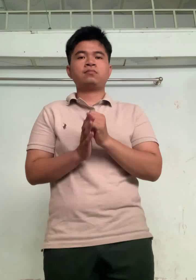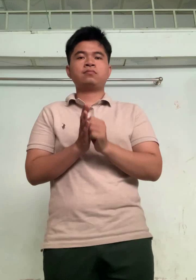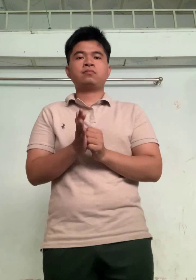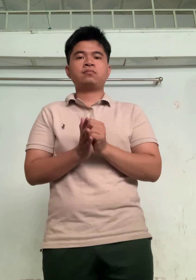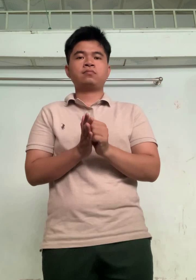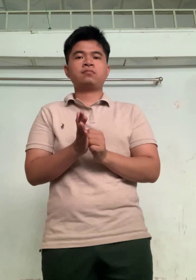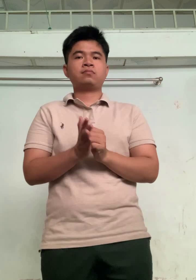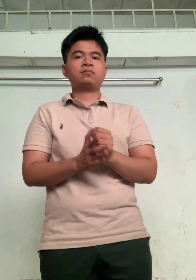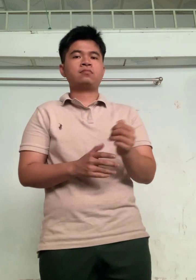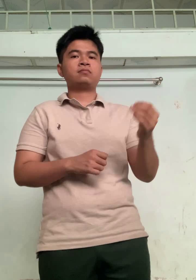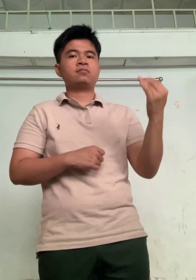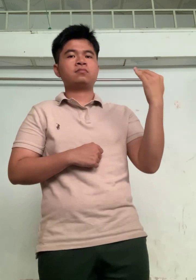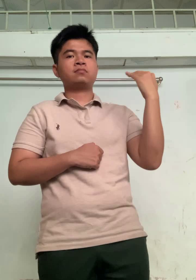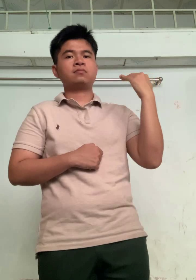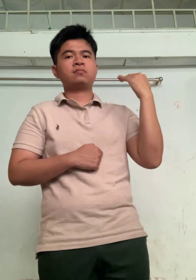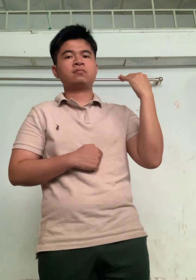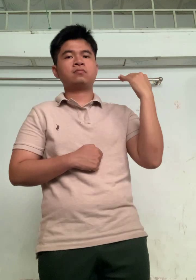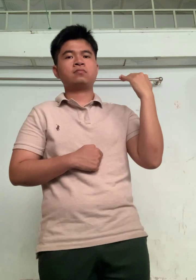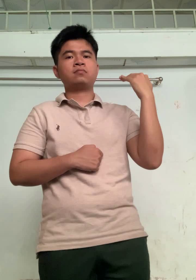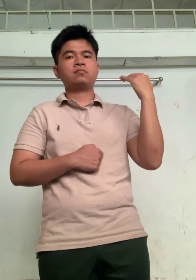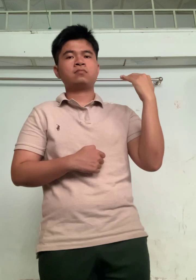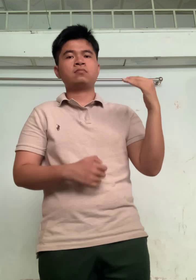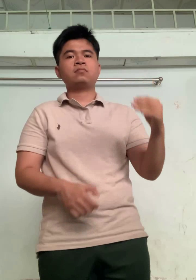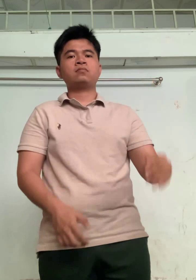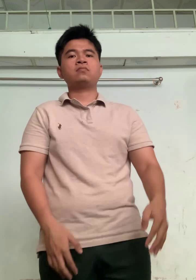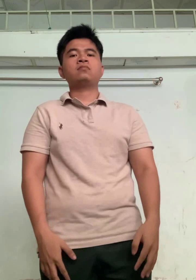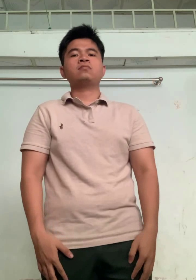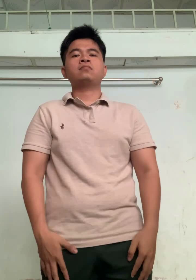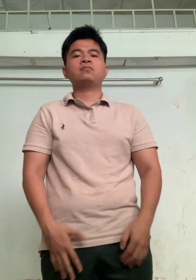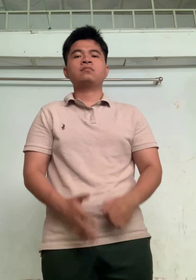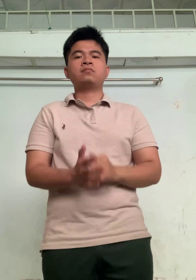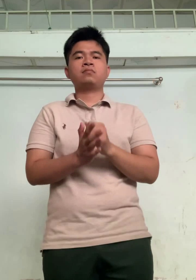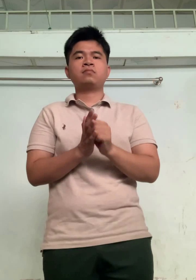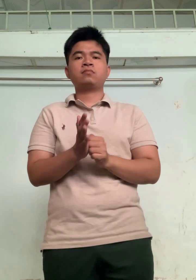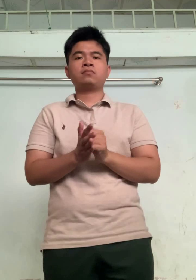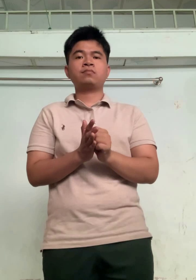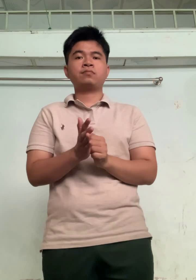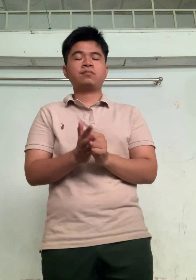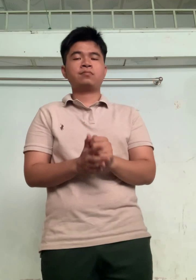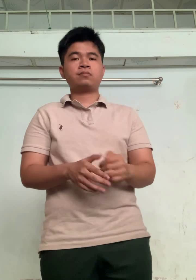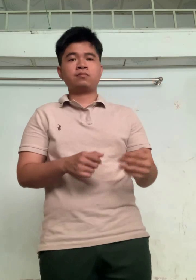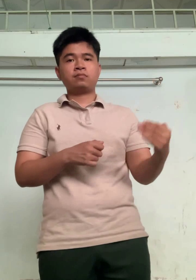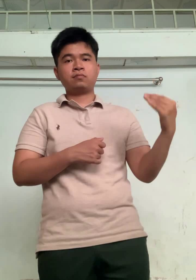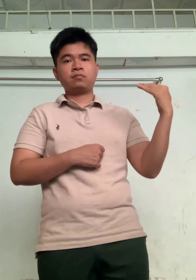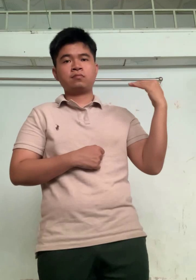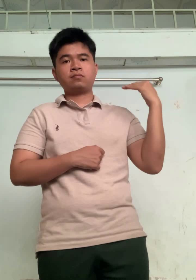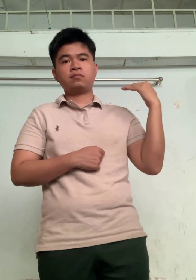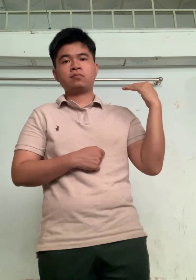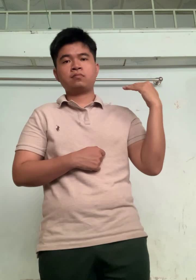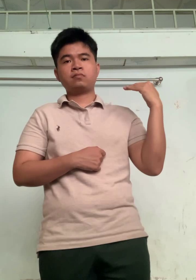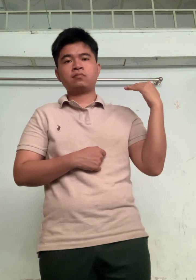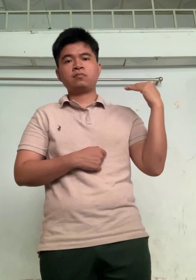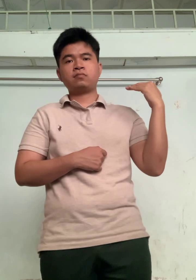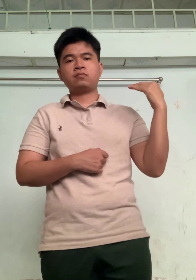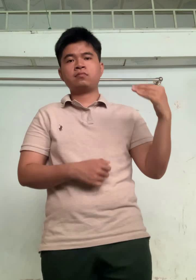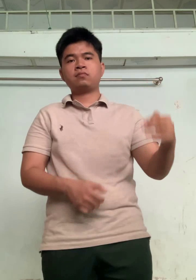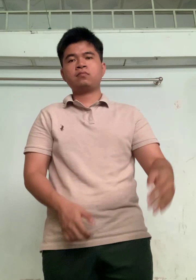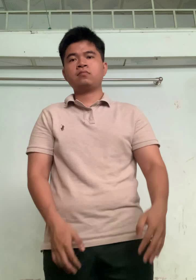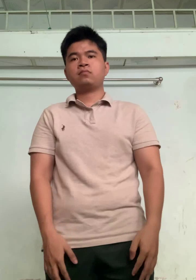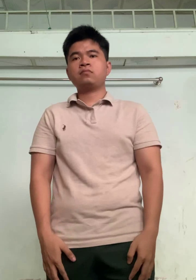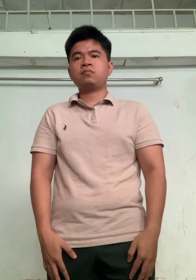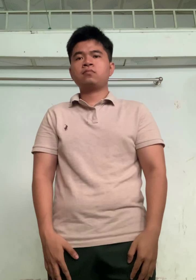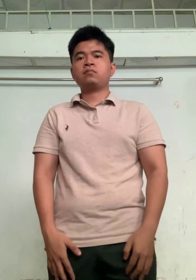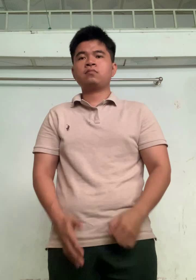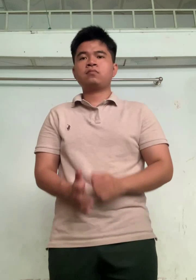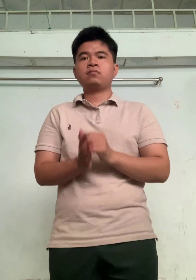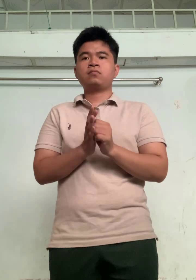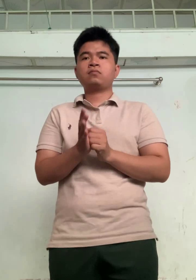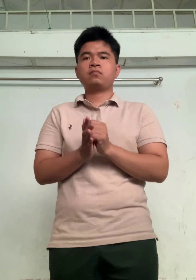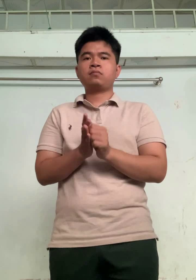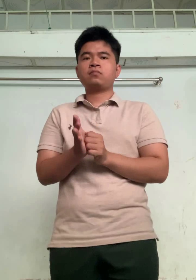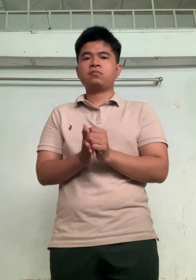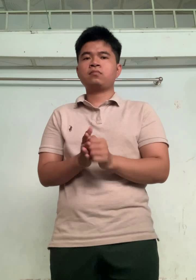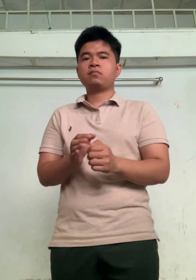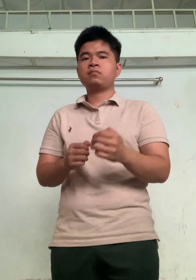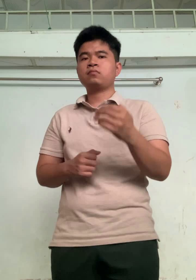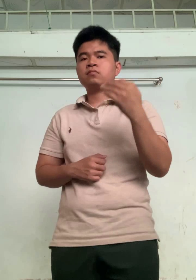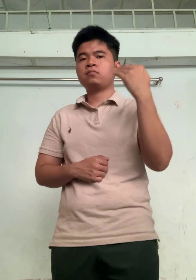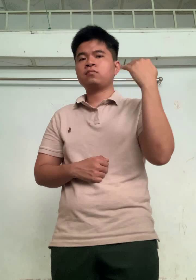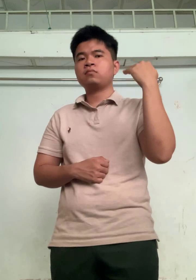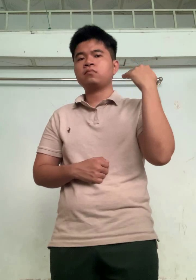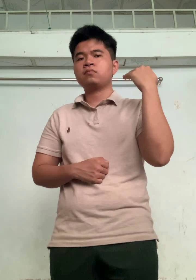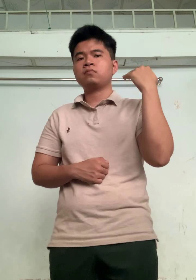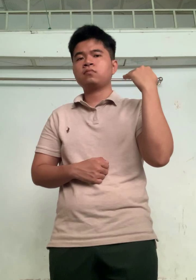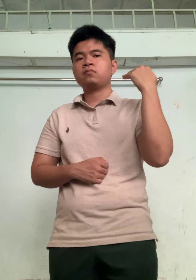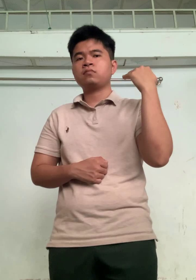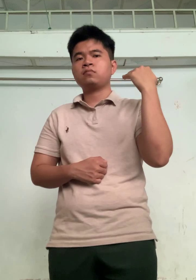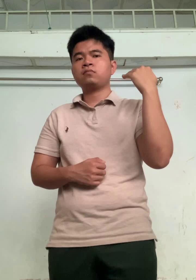thang truoc